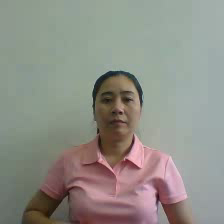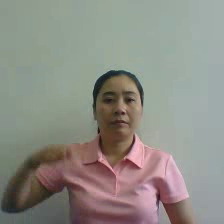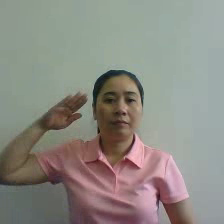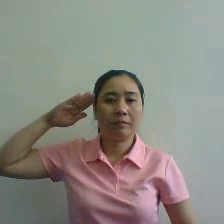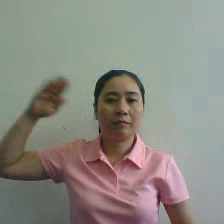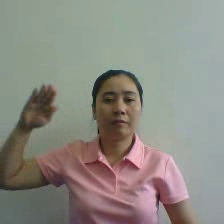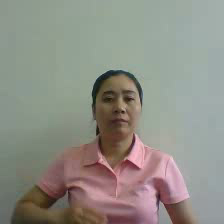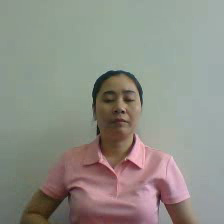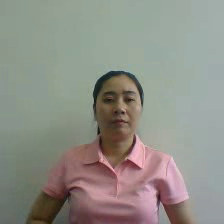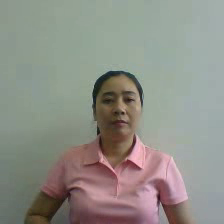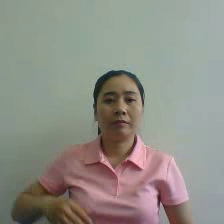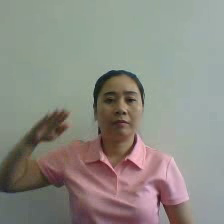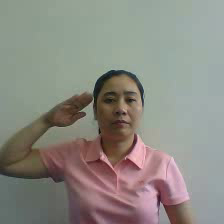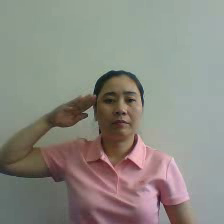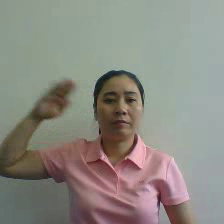Chào